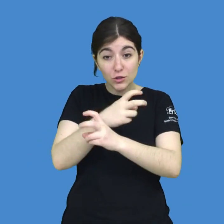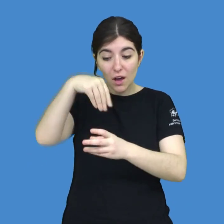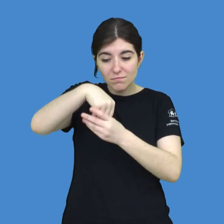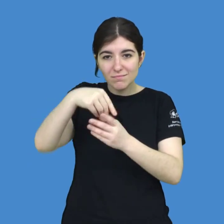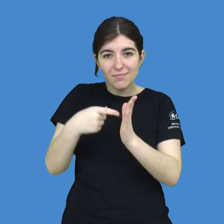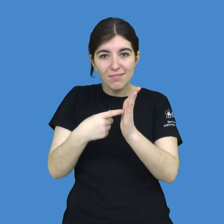dentro